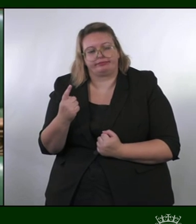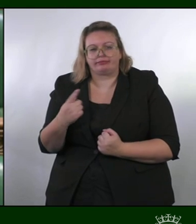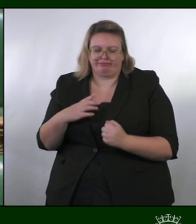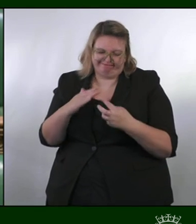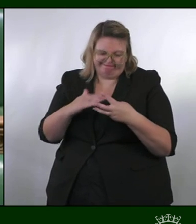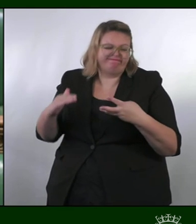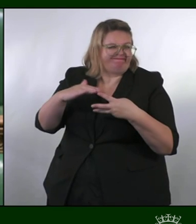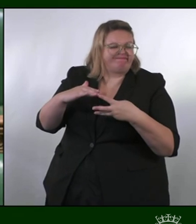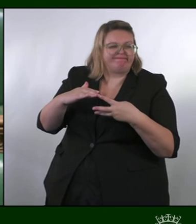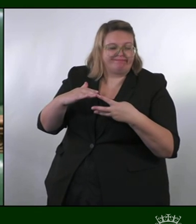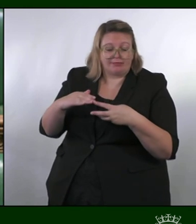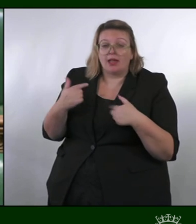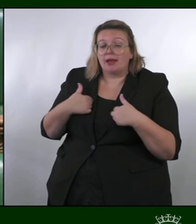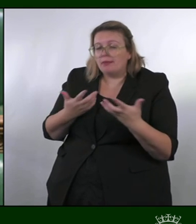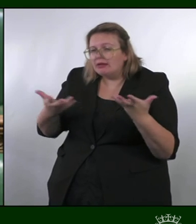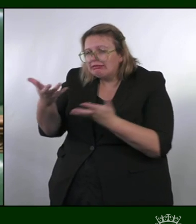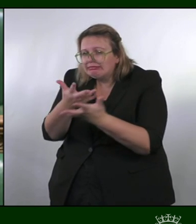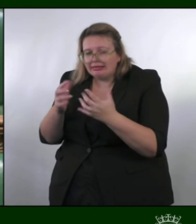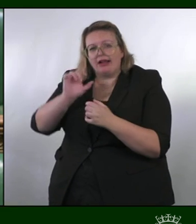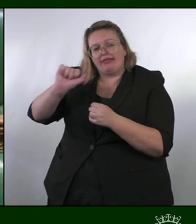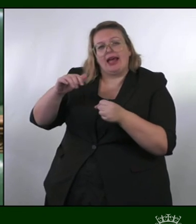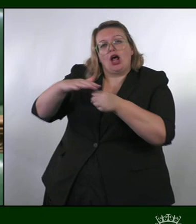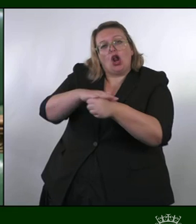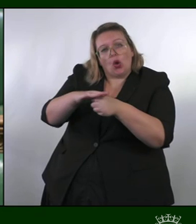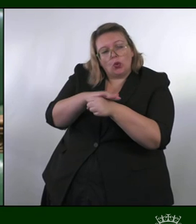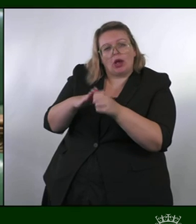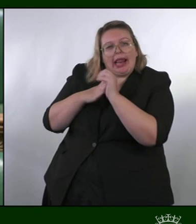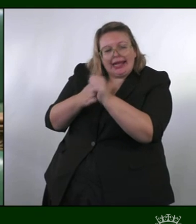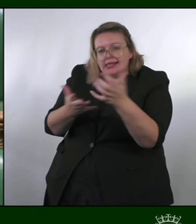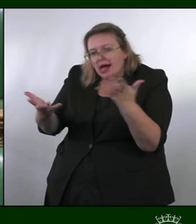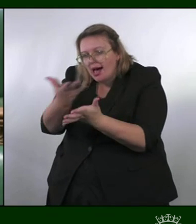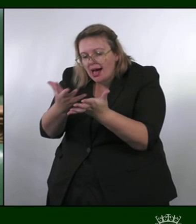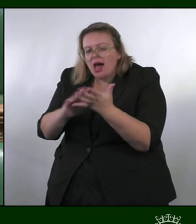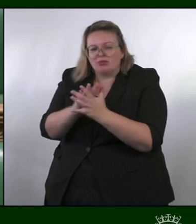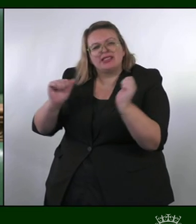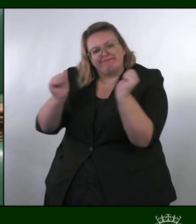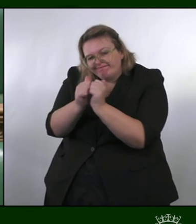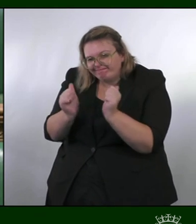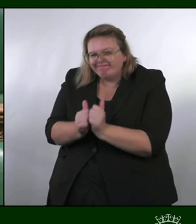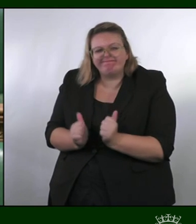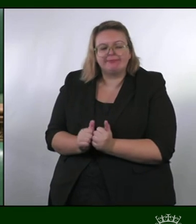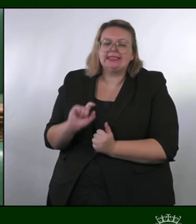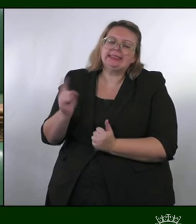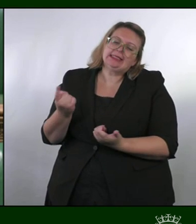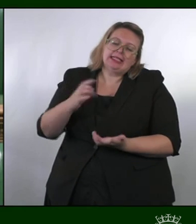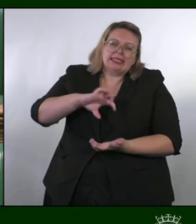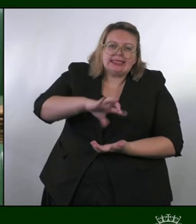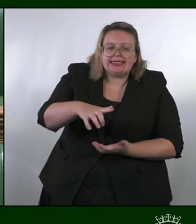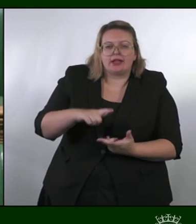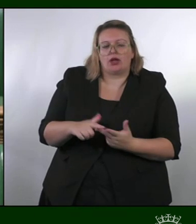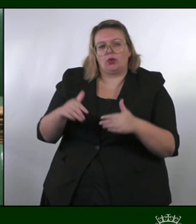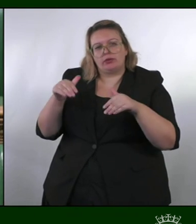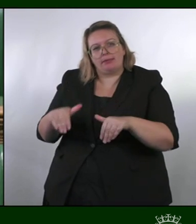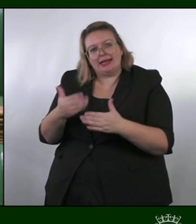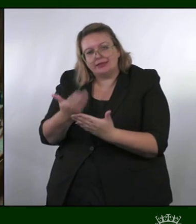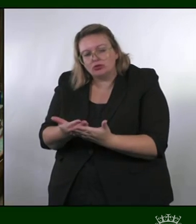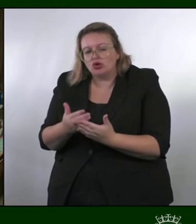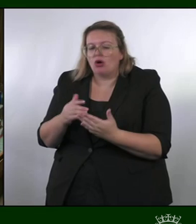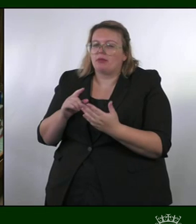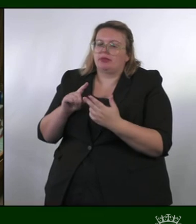Hard luck. You can’t be treated any differently,” and vindictively refuses Greater Manchester just £5 million extra to get a deal over the line.